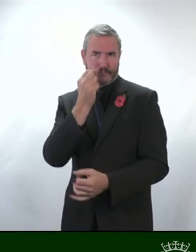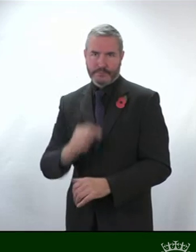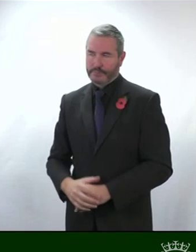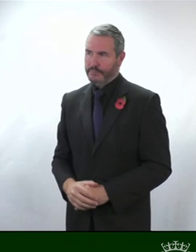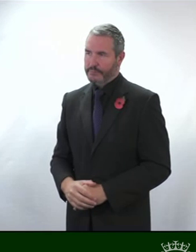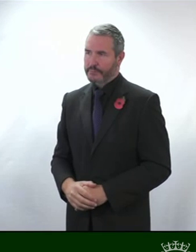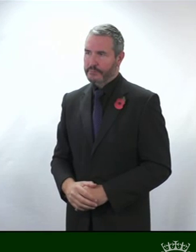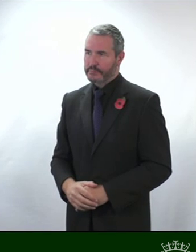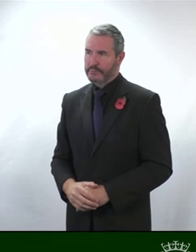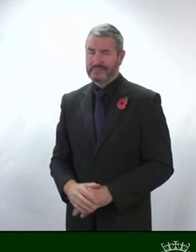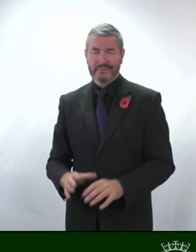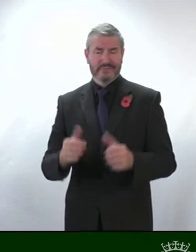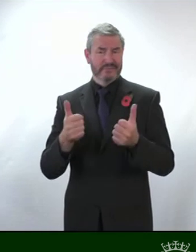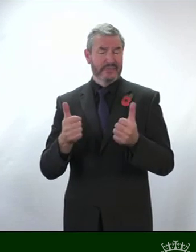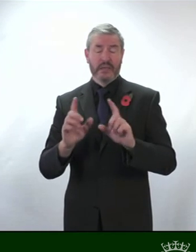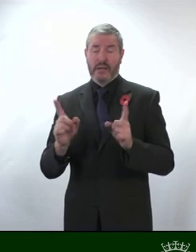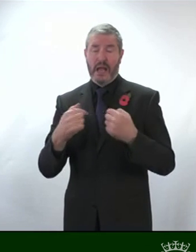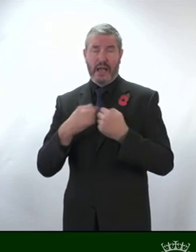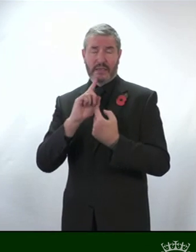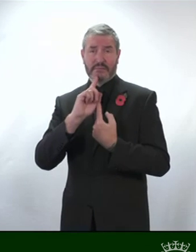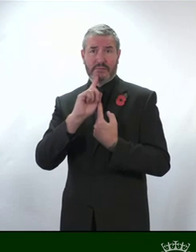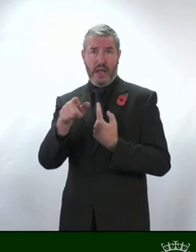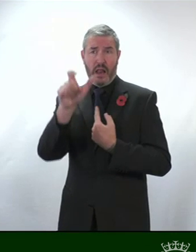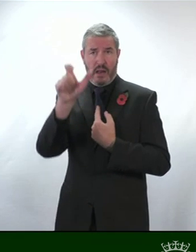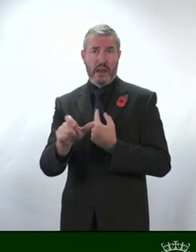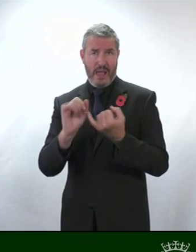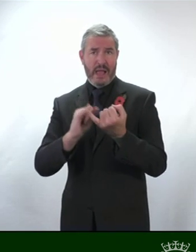Perhaps the most efficient thing I can tell the right hon.